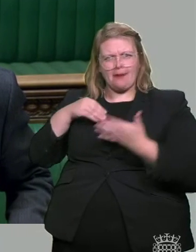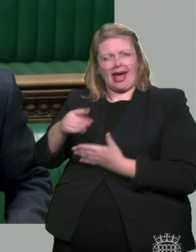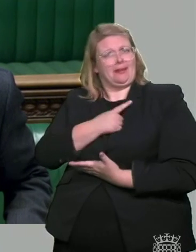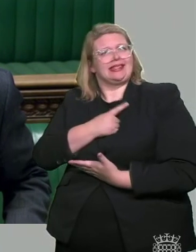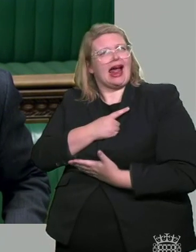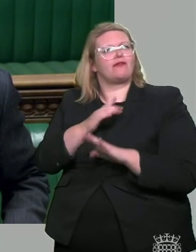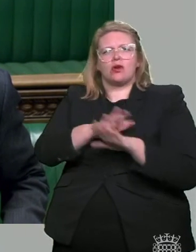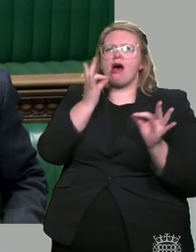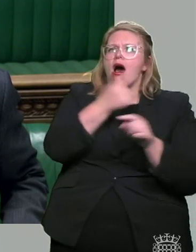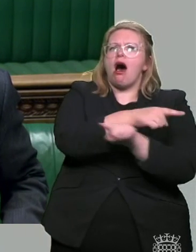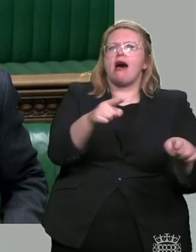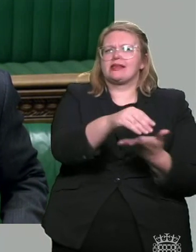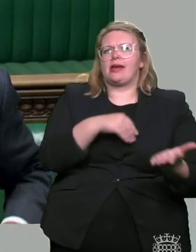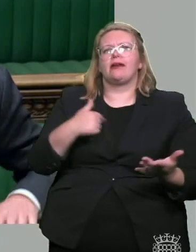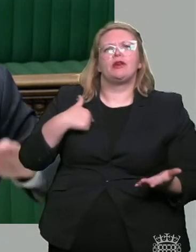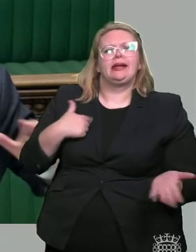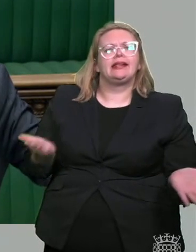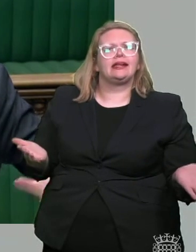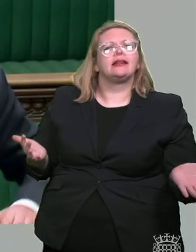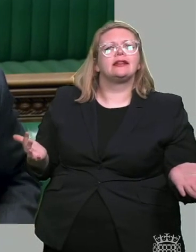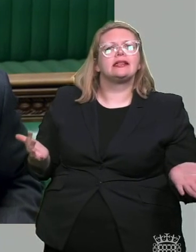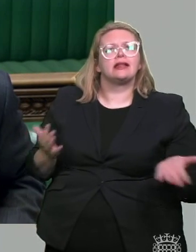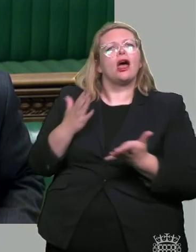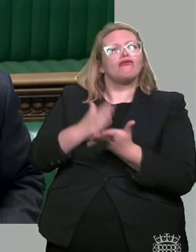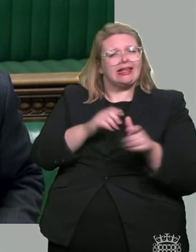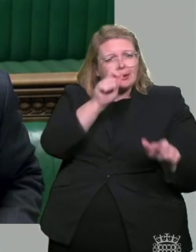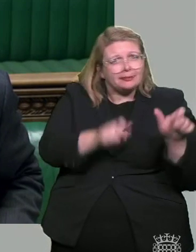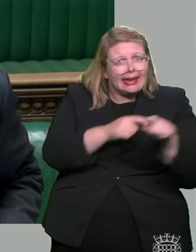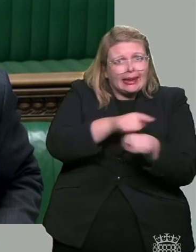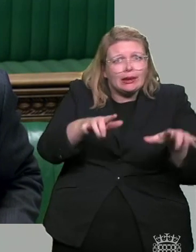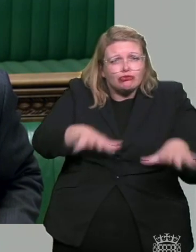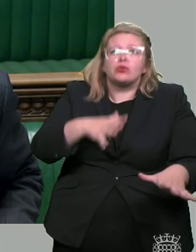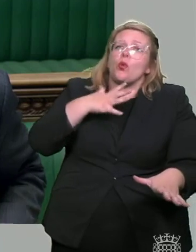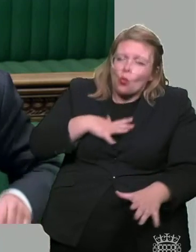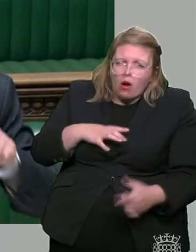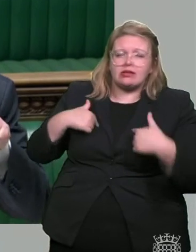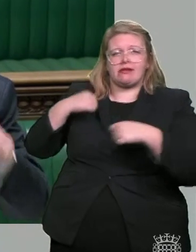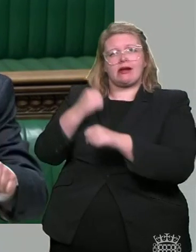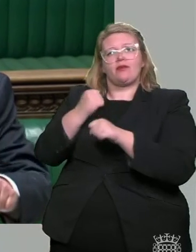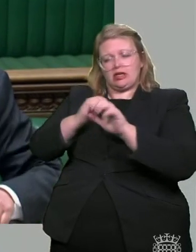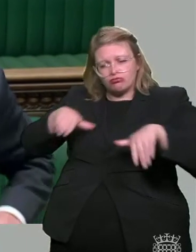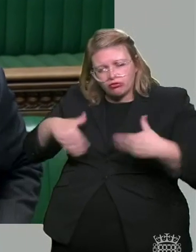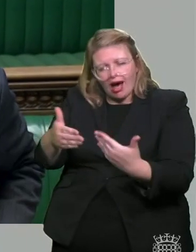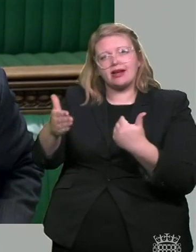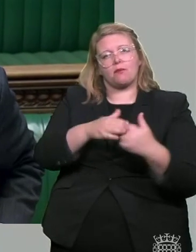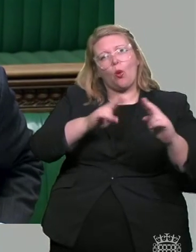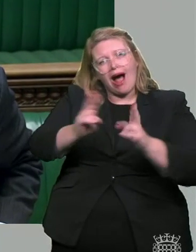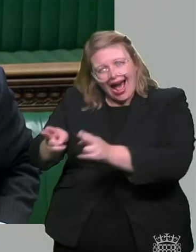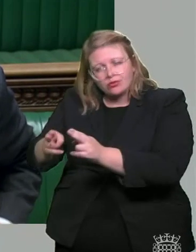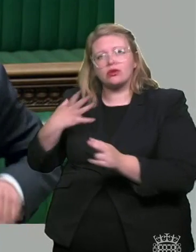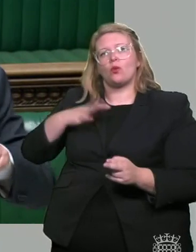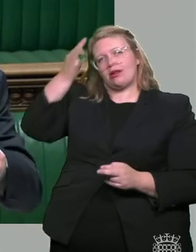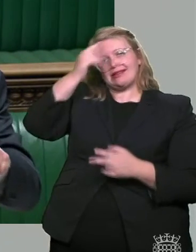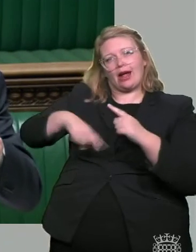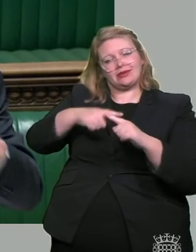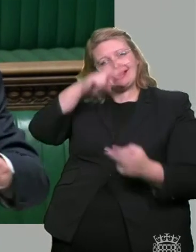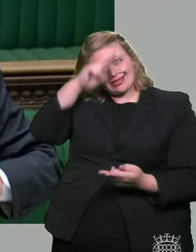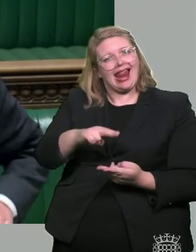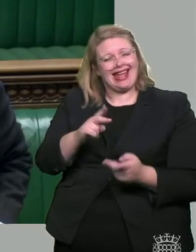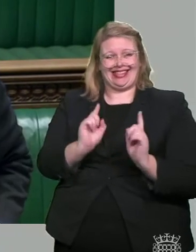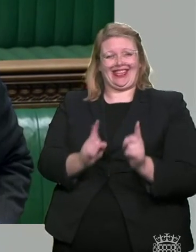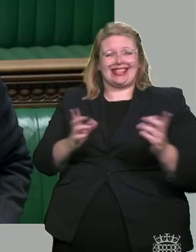They want to see a Government who are focused on their needs and delivering more homes for the people of this country and cutting council tax, which is what we are doing.